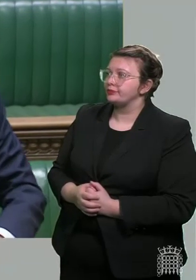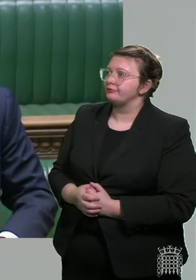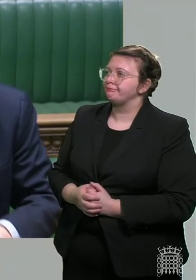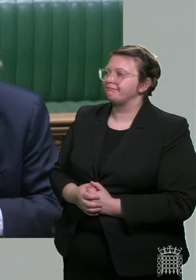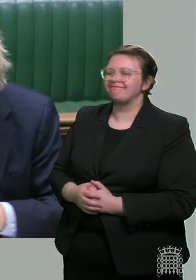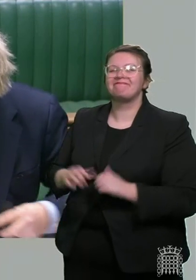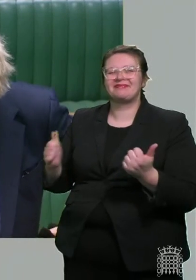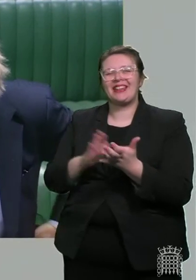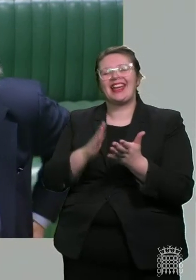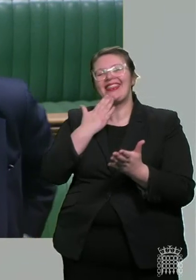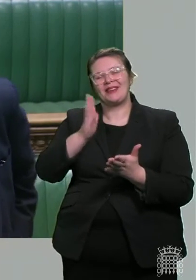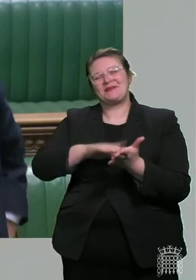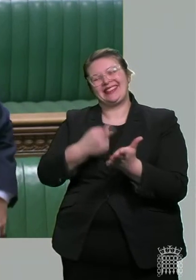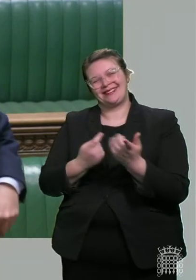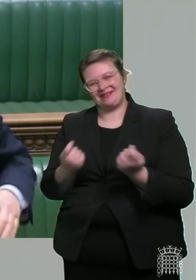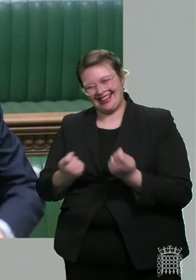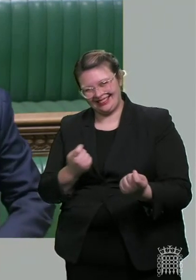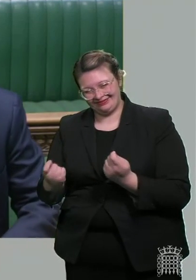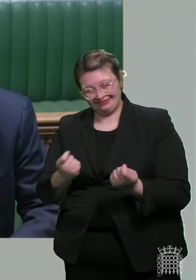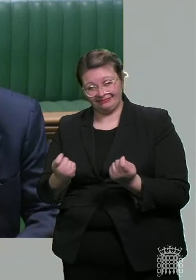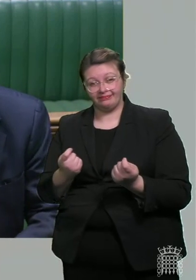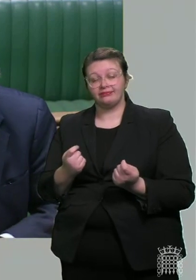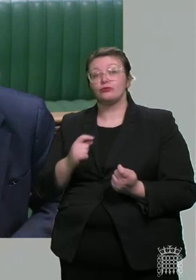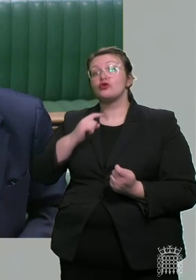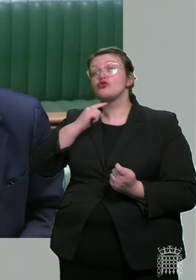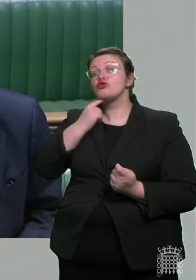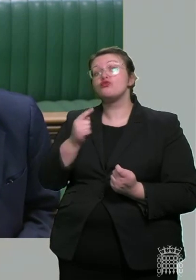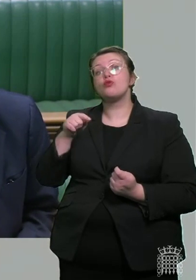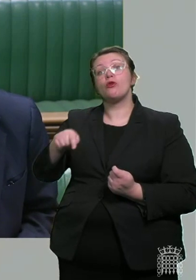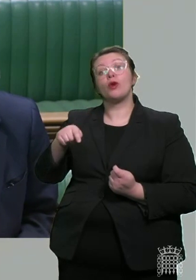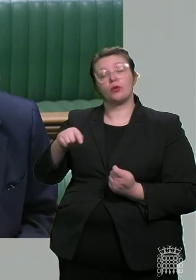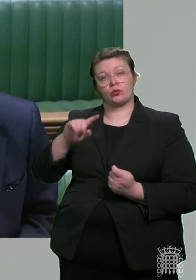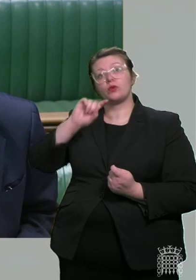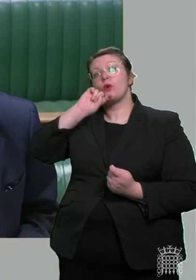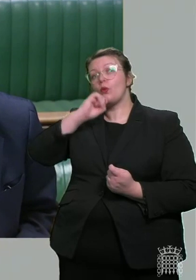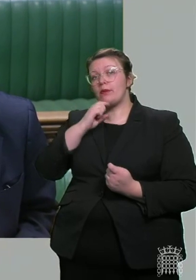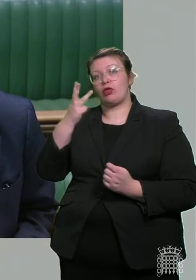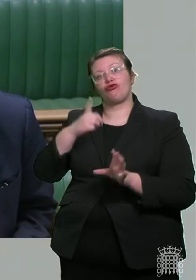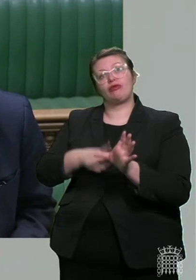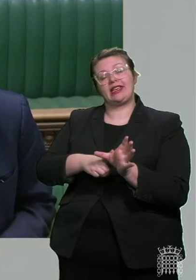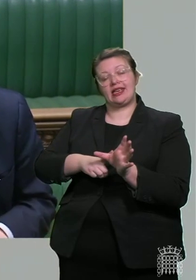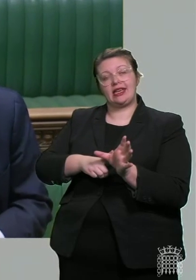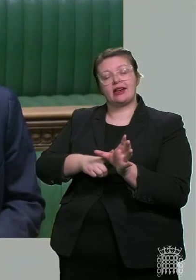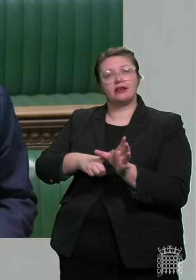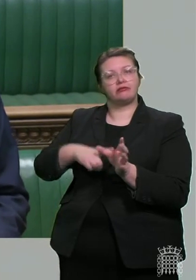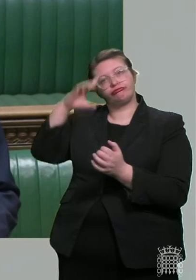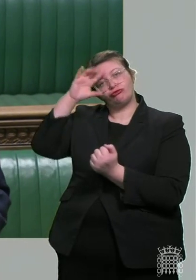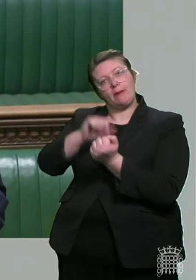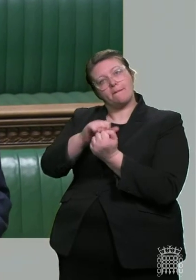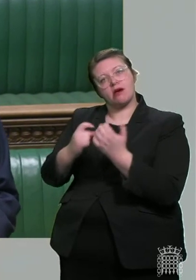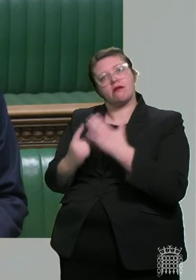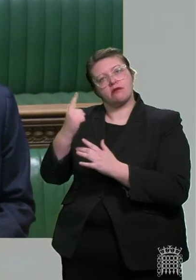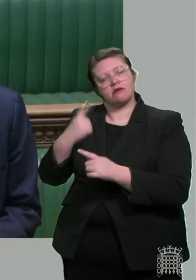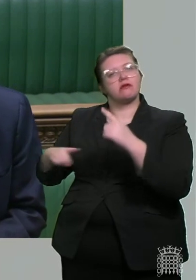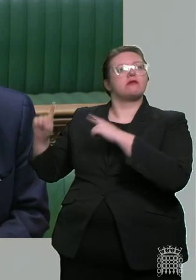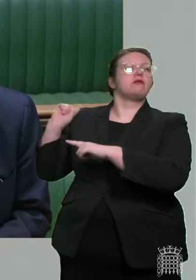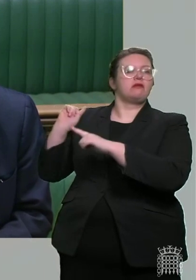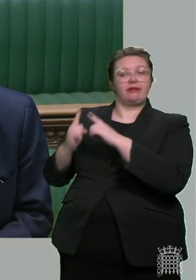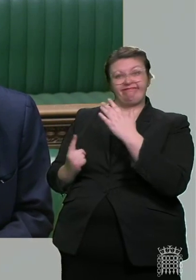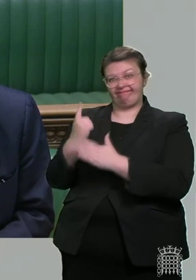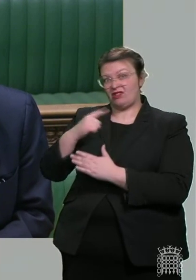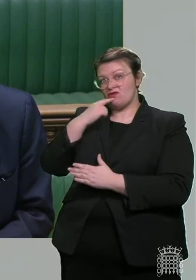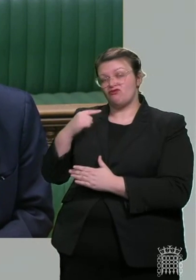It will be three years tomorrow since a chemical weapon was deployed by Russian military intelligence on the streets of Salisbury.